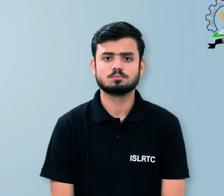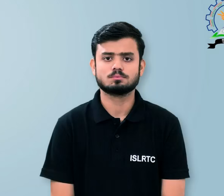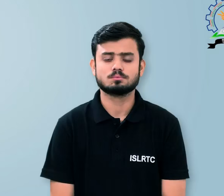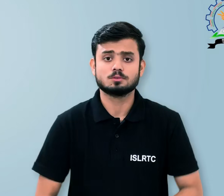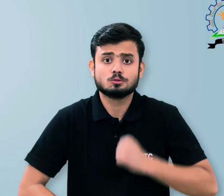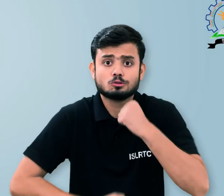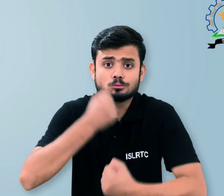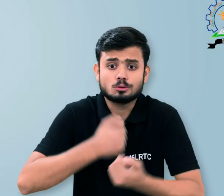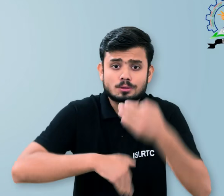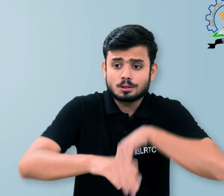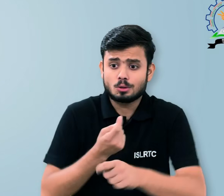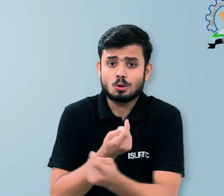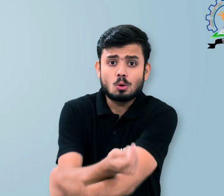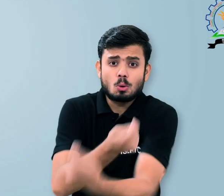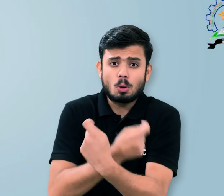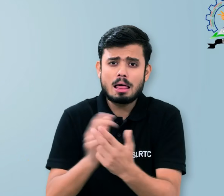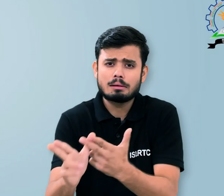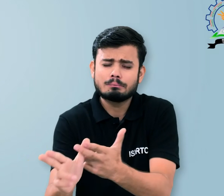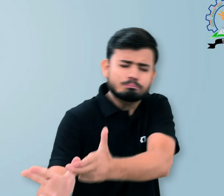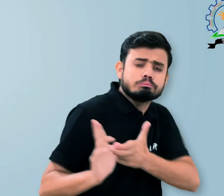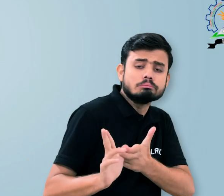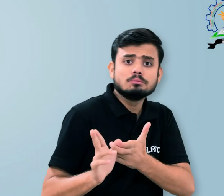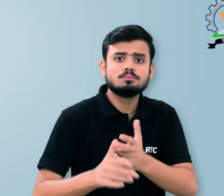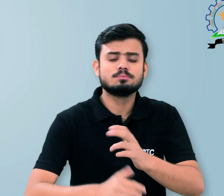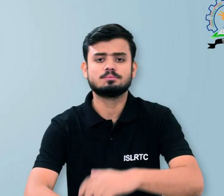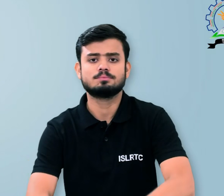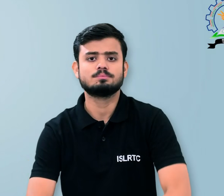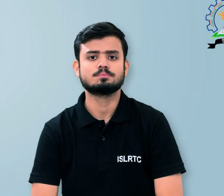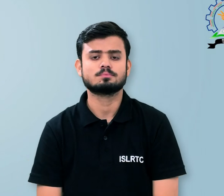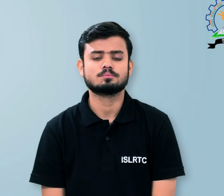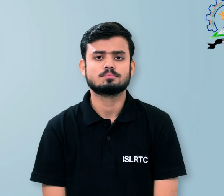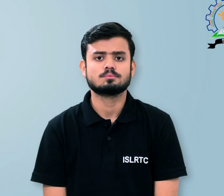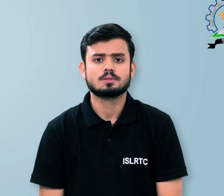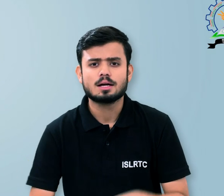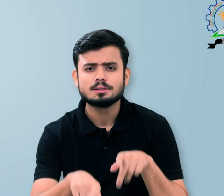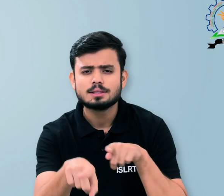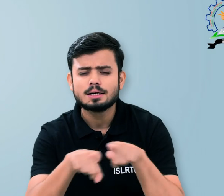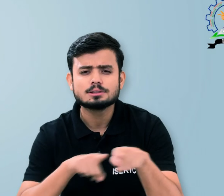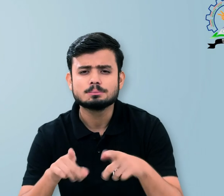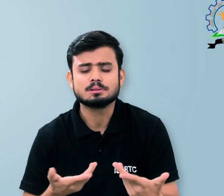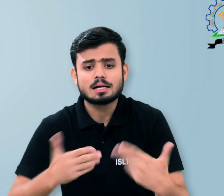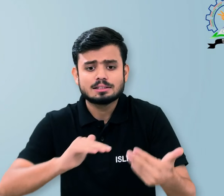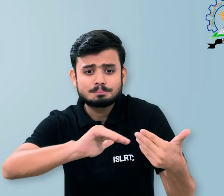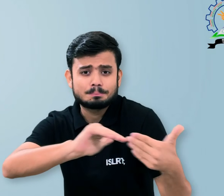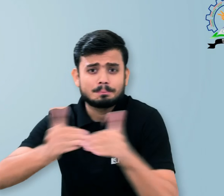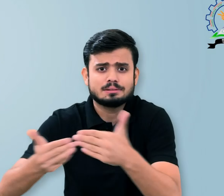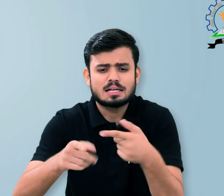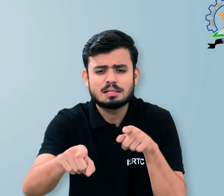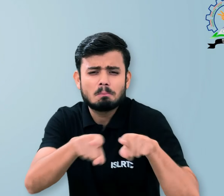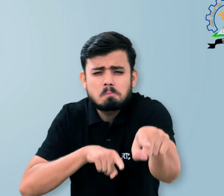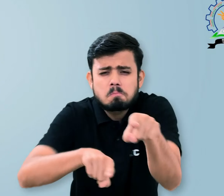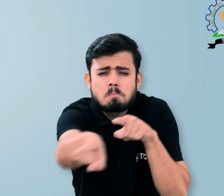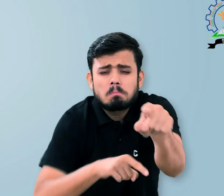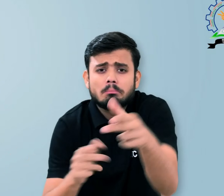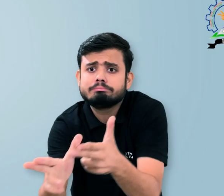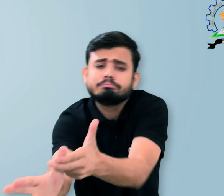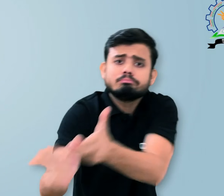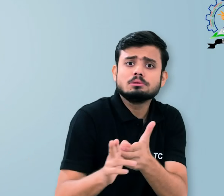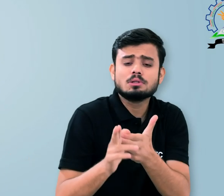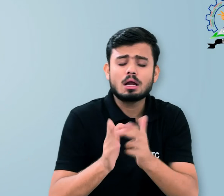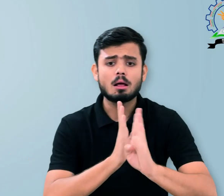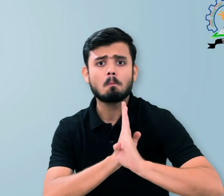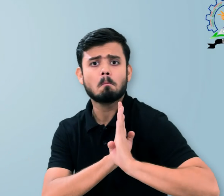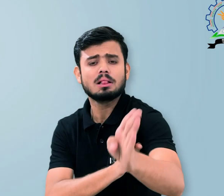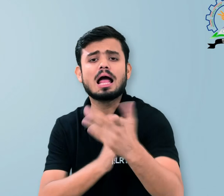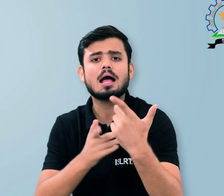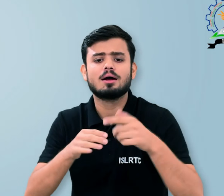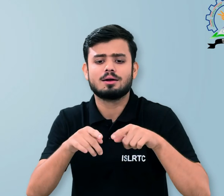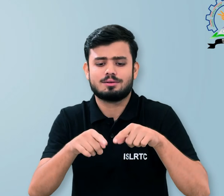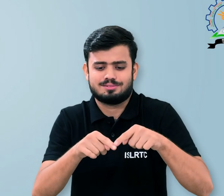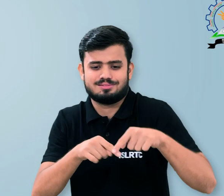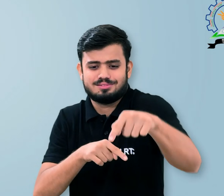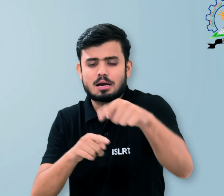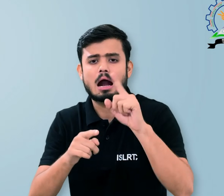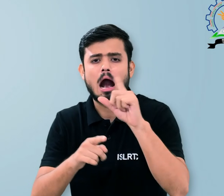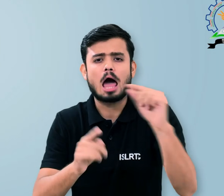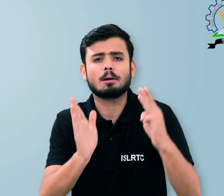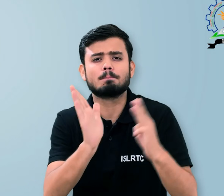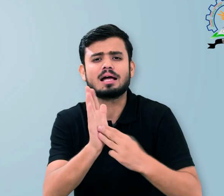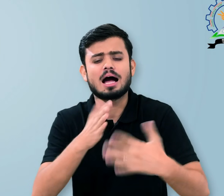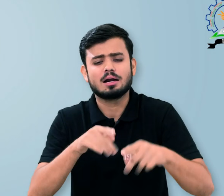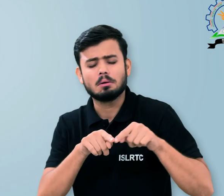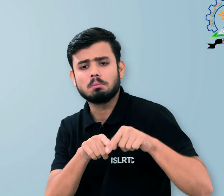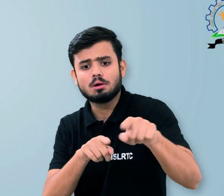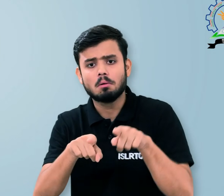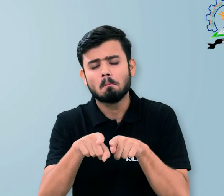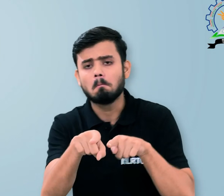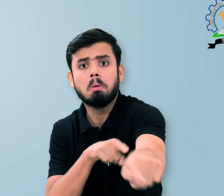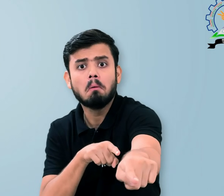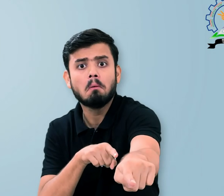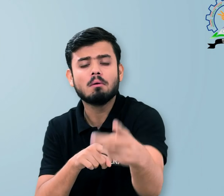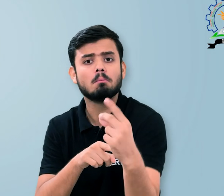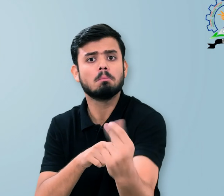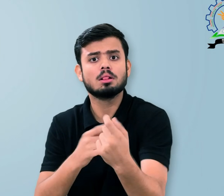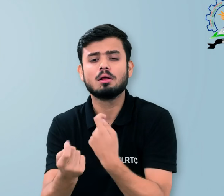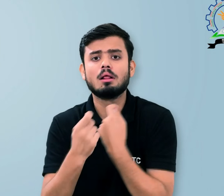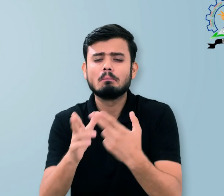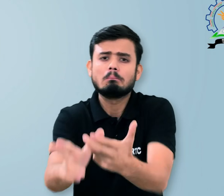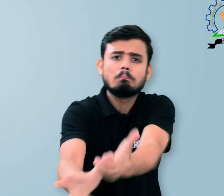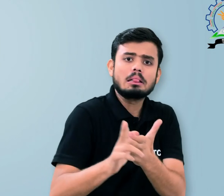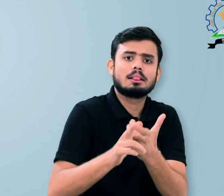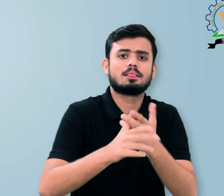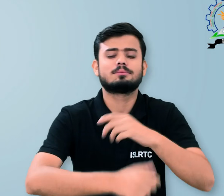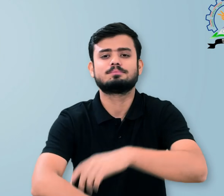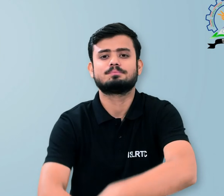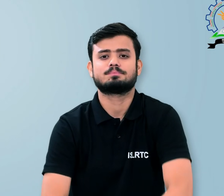Sprint In horse riding, a sprint is a short, fast burst of speed. In racing, sprints are short races that test a horse's speed and acceleration.